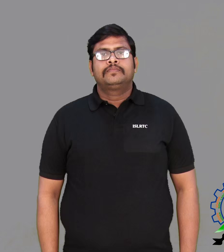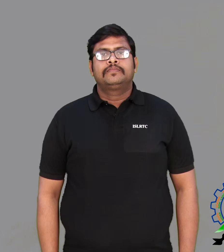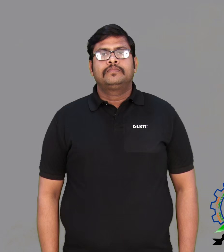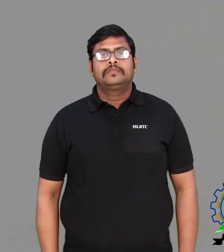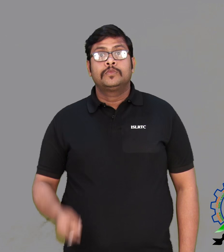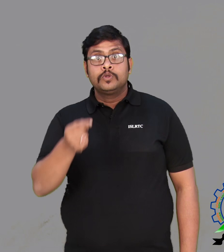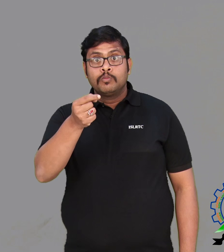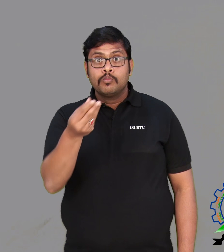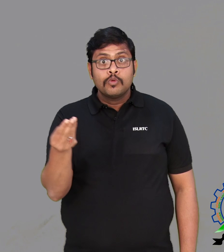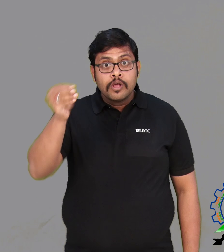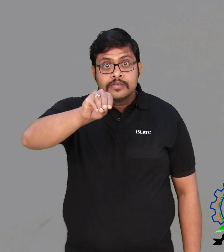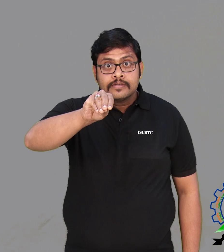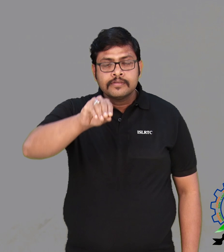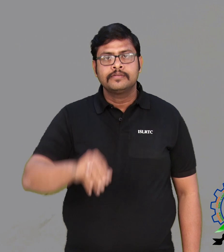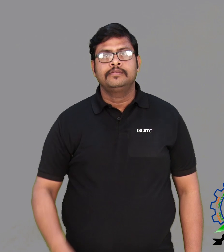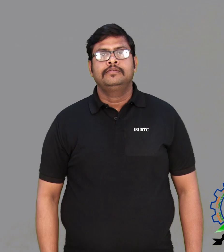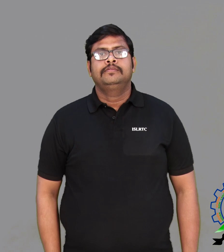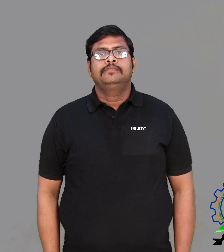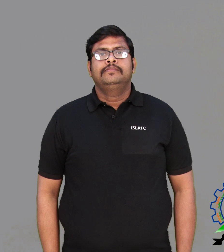Bonus